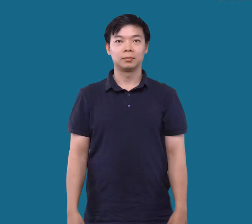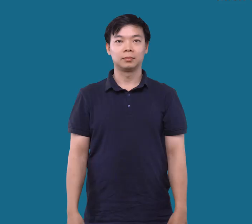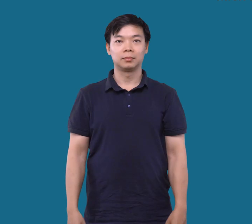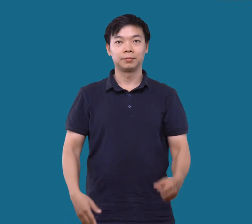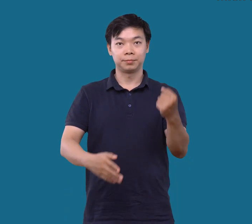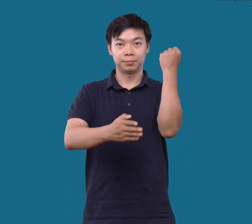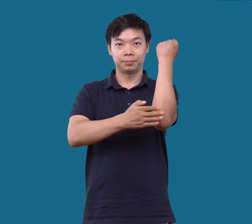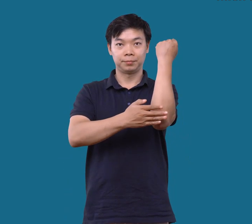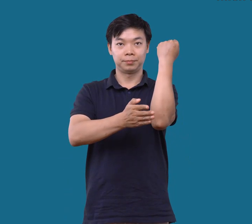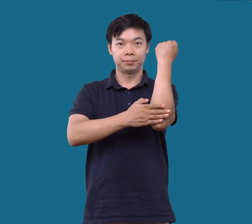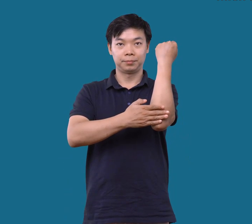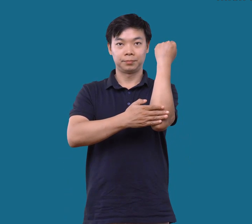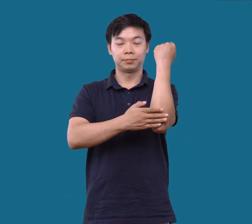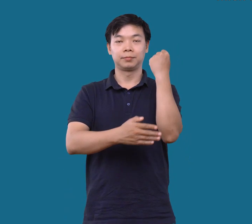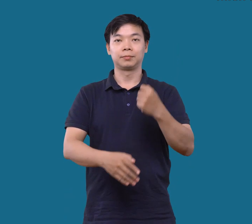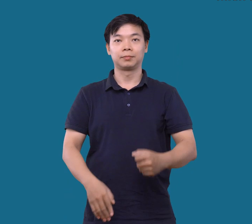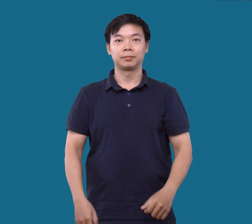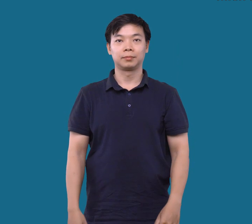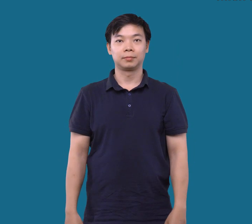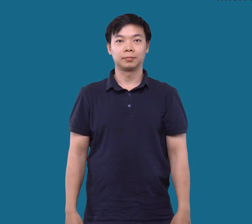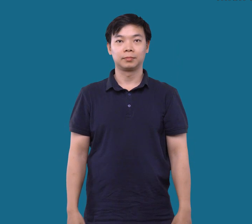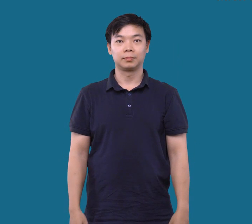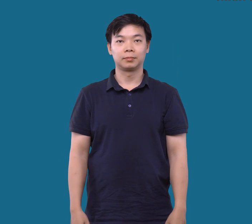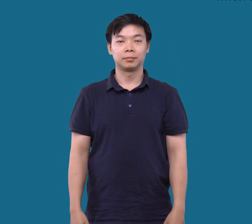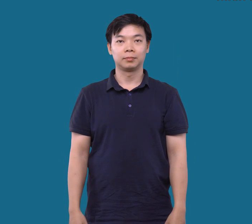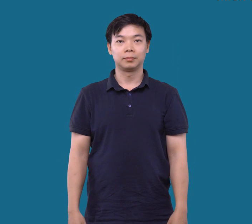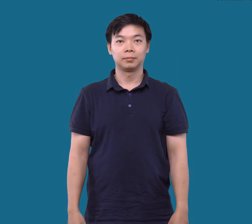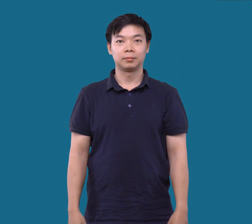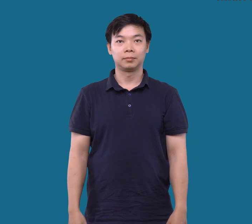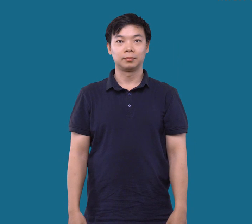miền Nam Việt Nam